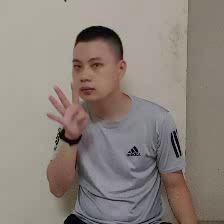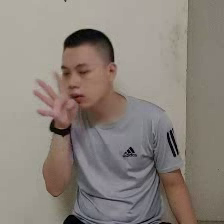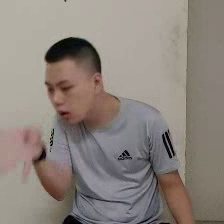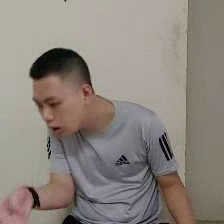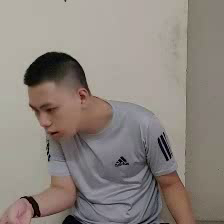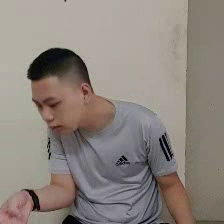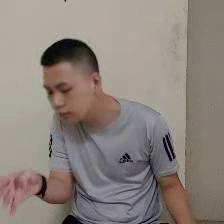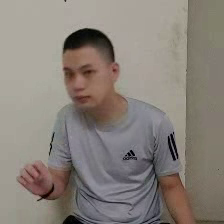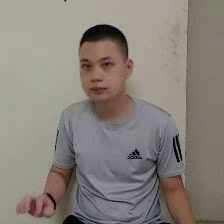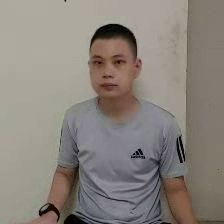Nôn ói